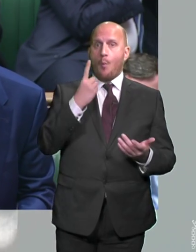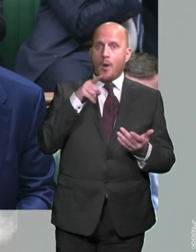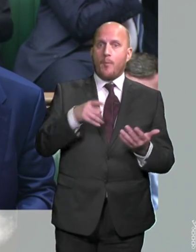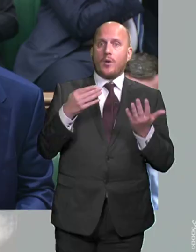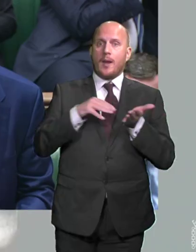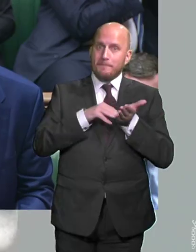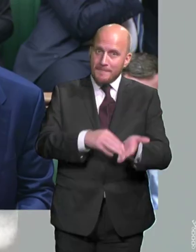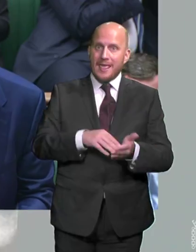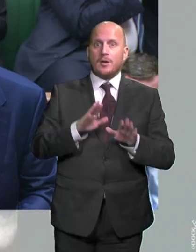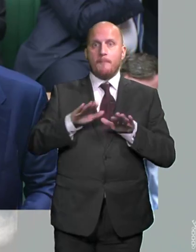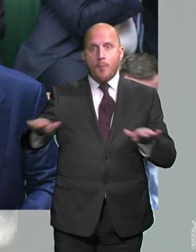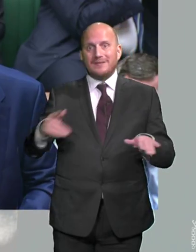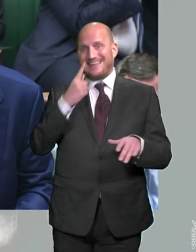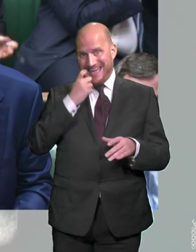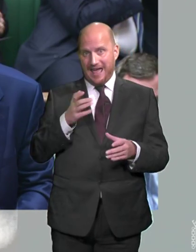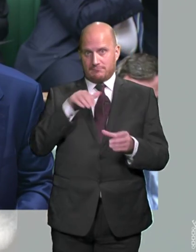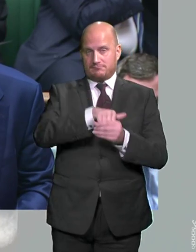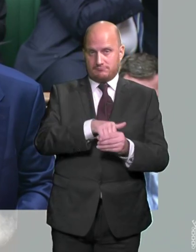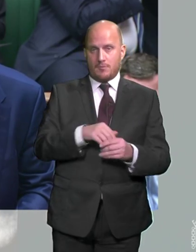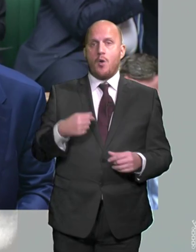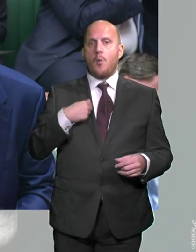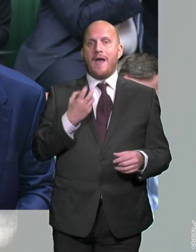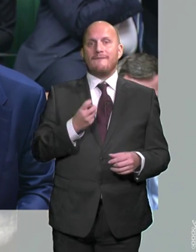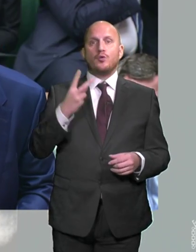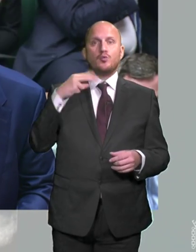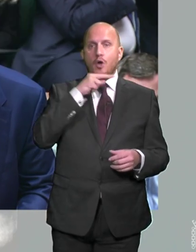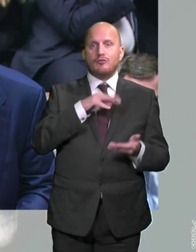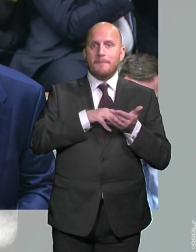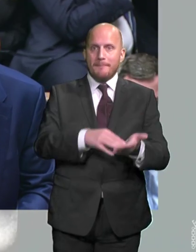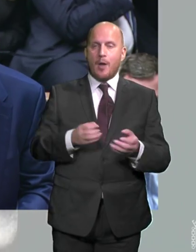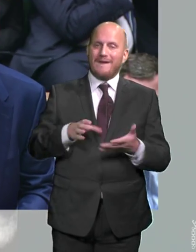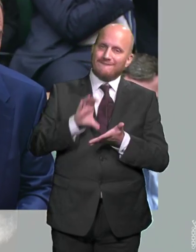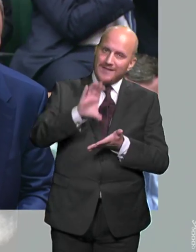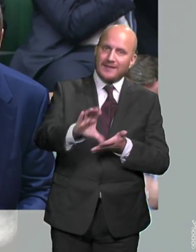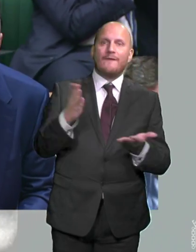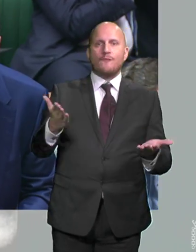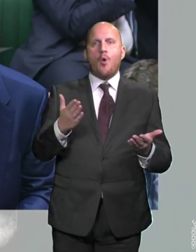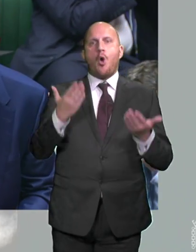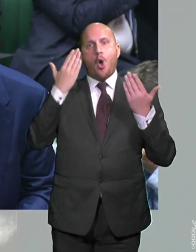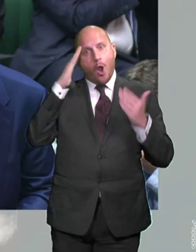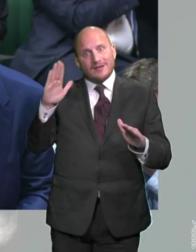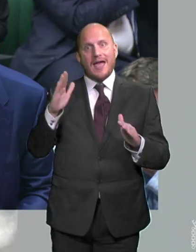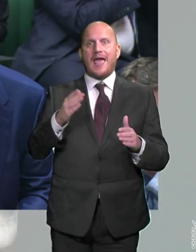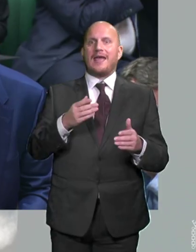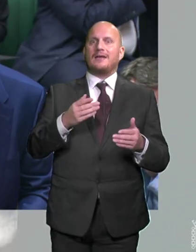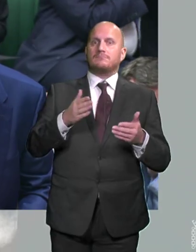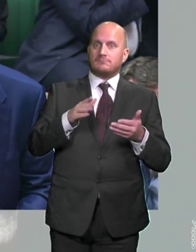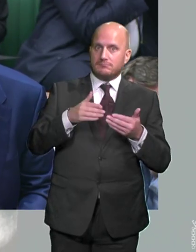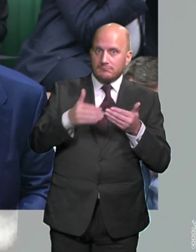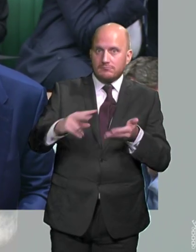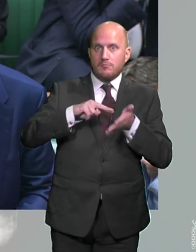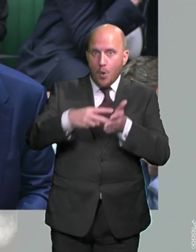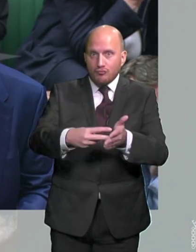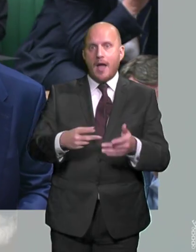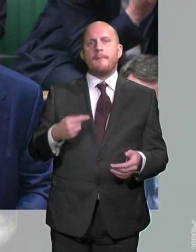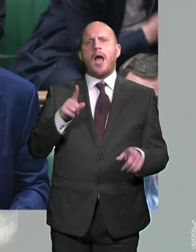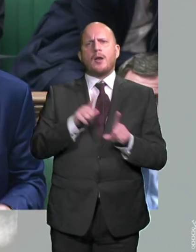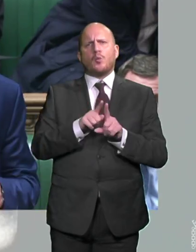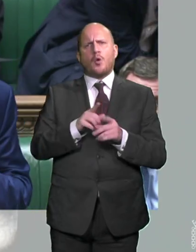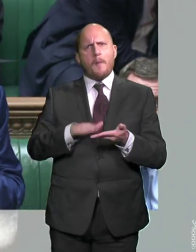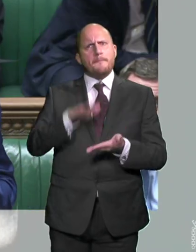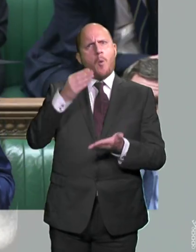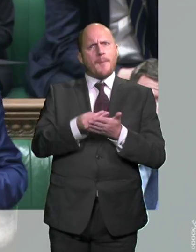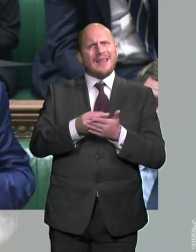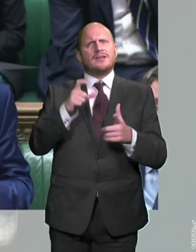On top of that, there is the £200 million holiday activities and food programme and the £1,200 of direct payments to the most vulnerable.